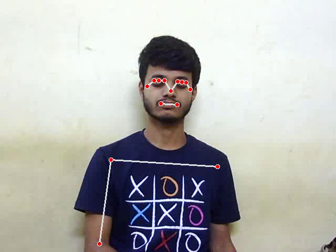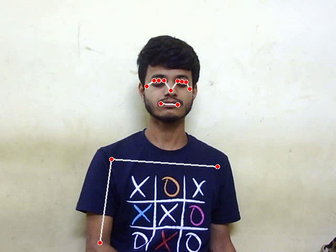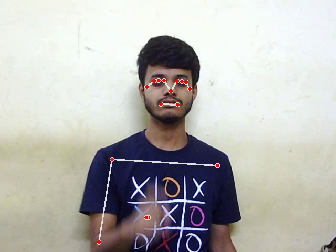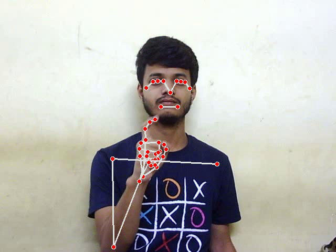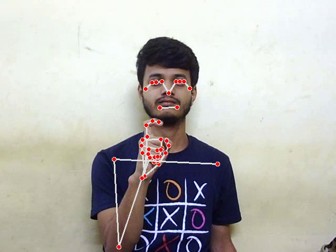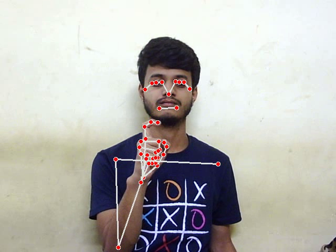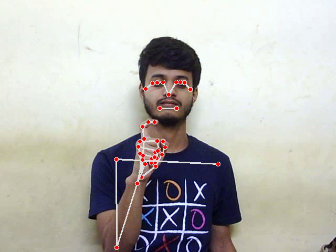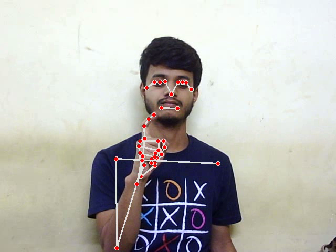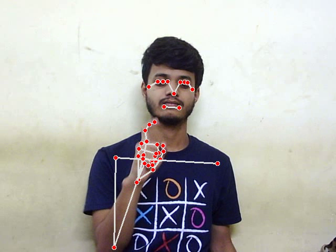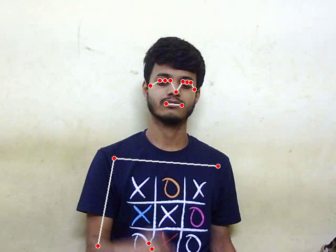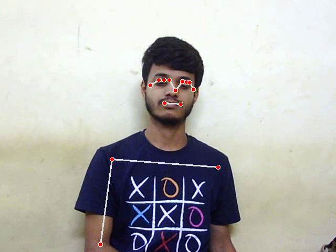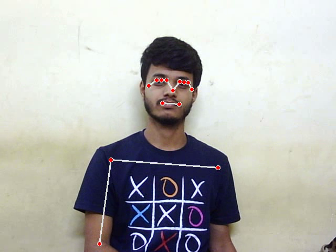question